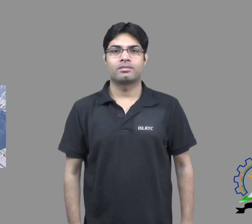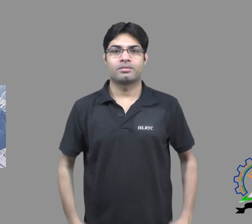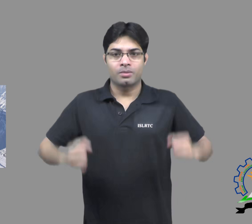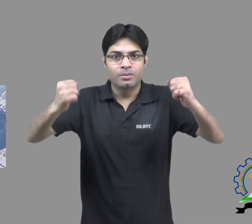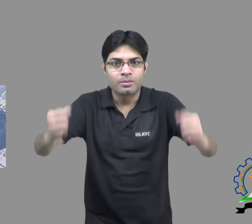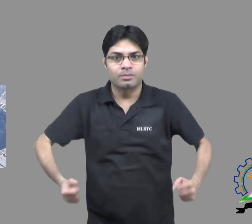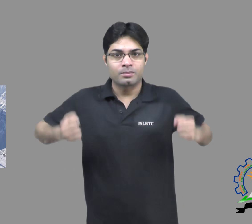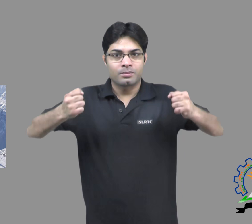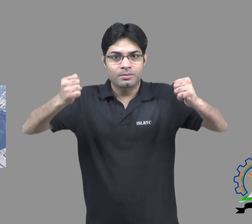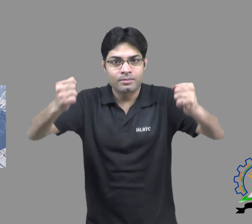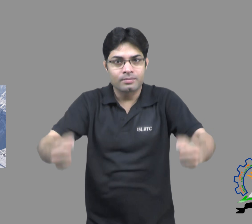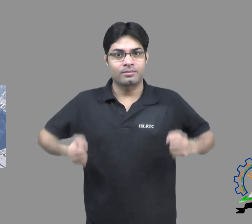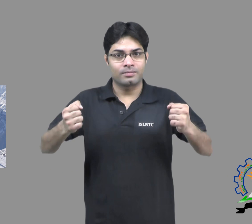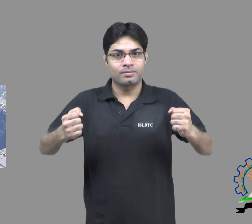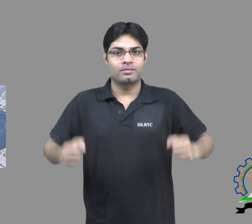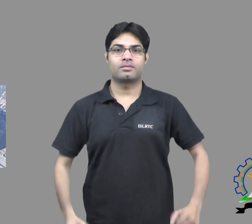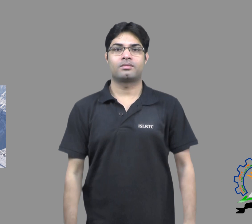Skiing